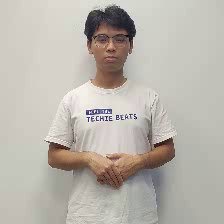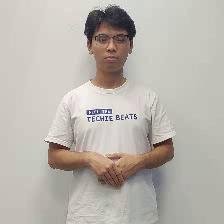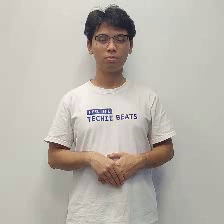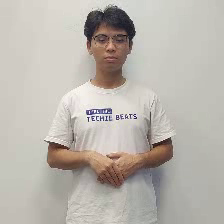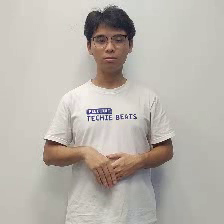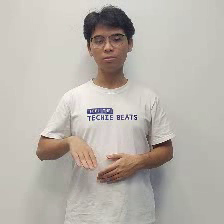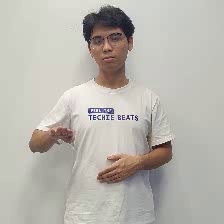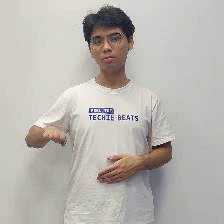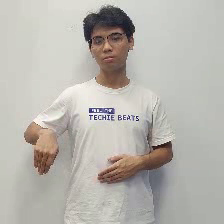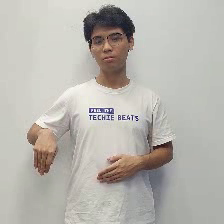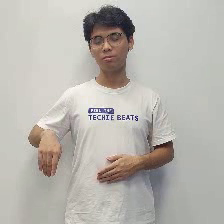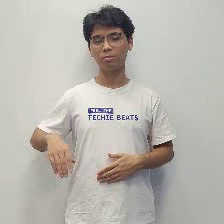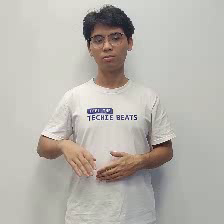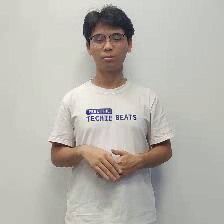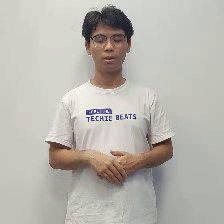Phía sau